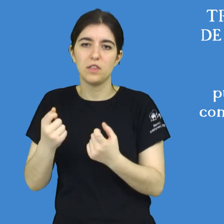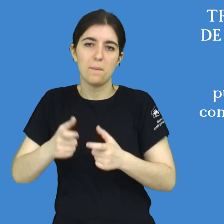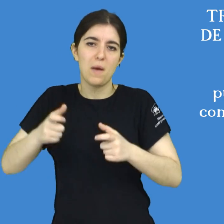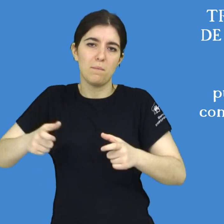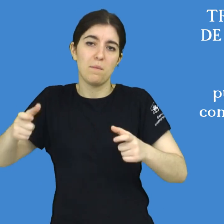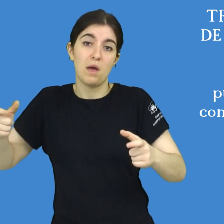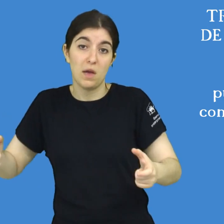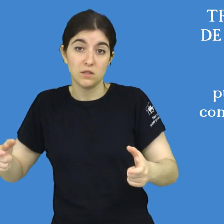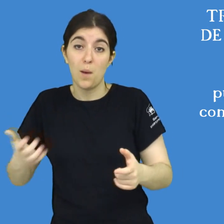incrementar